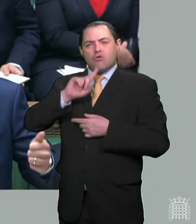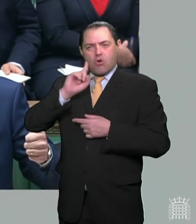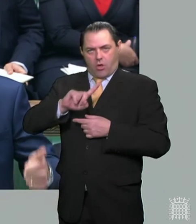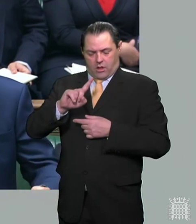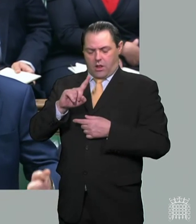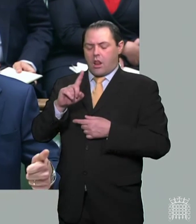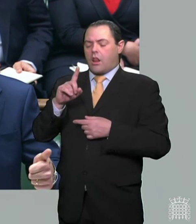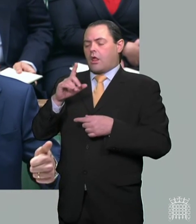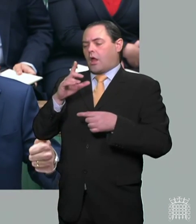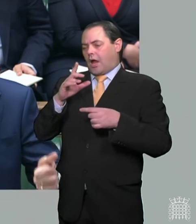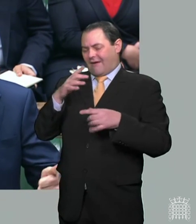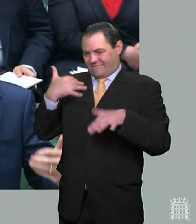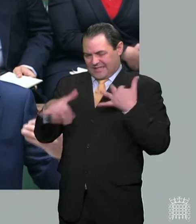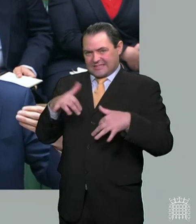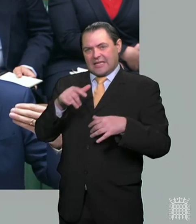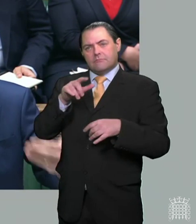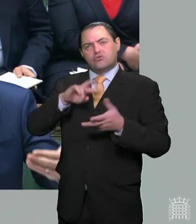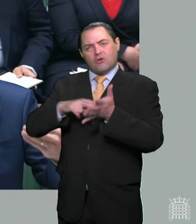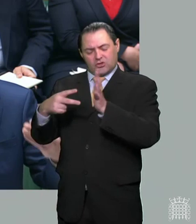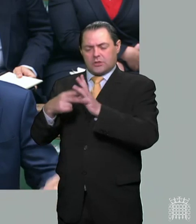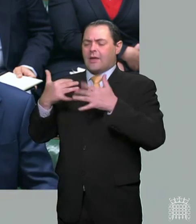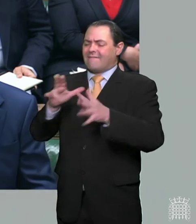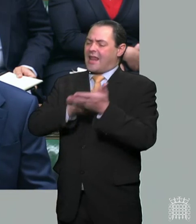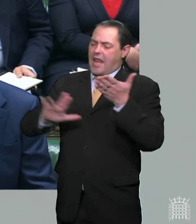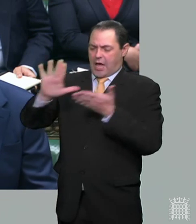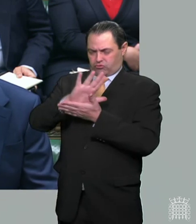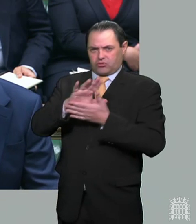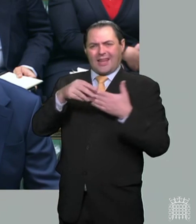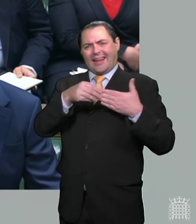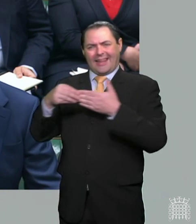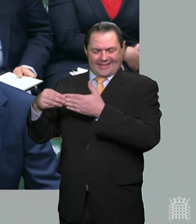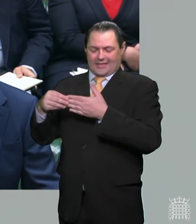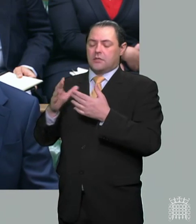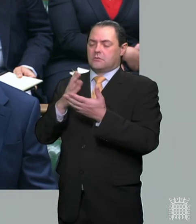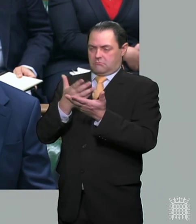We have provided a national police lead who reports directly to the Home Secretary.